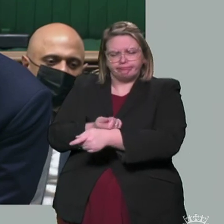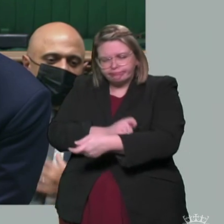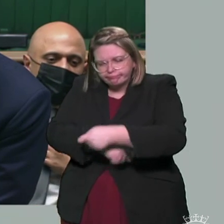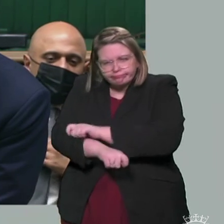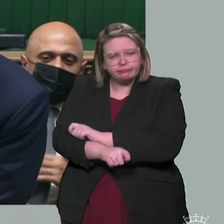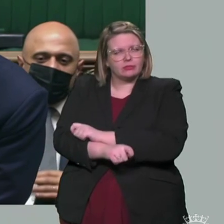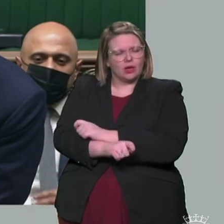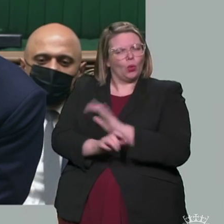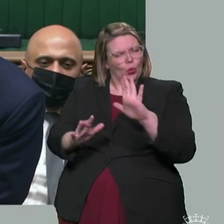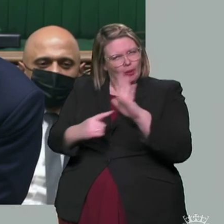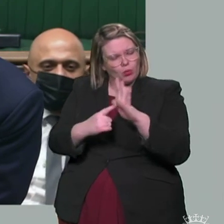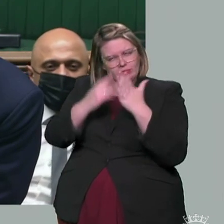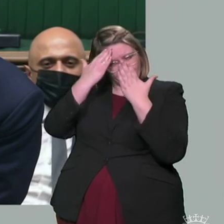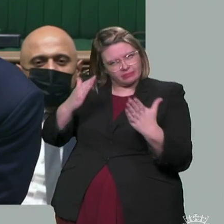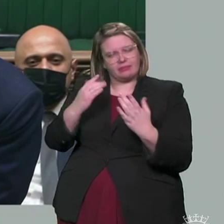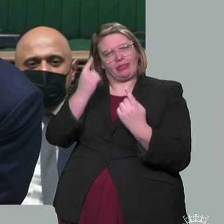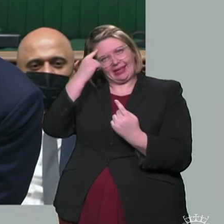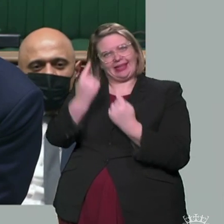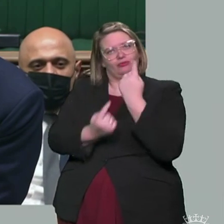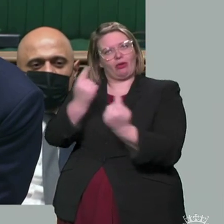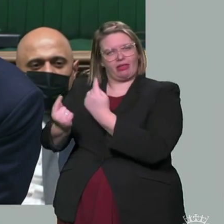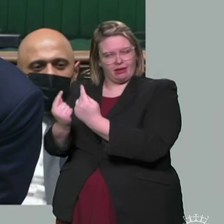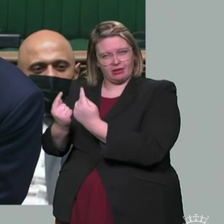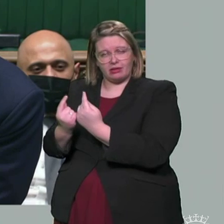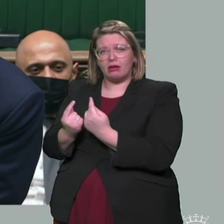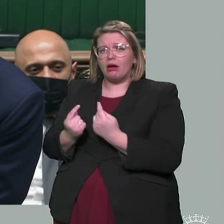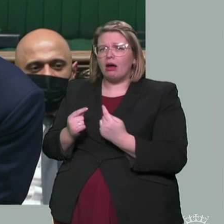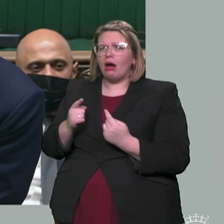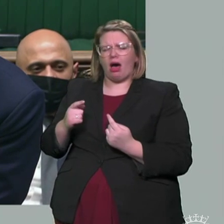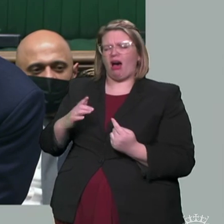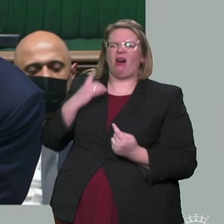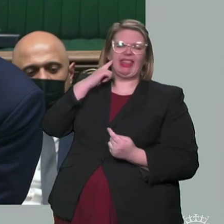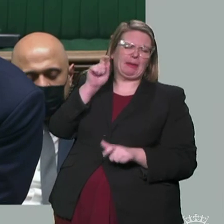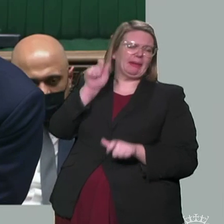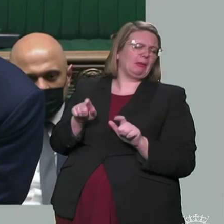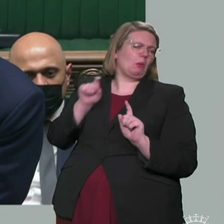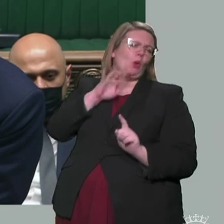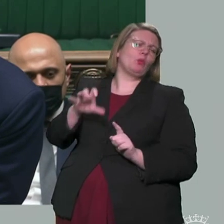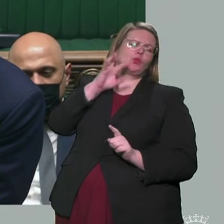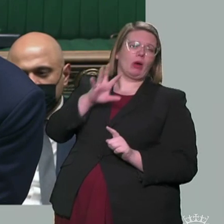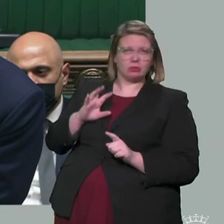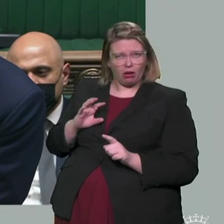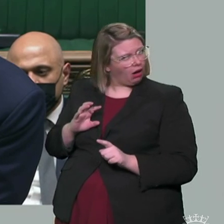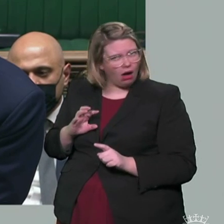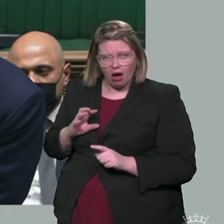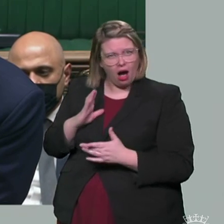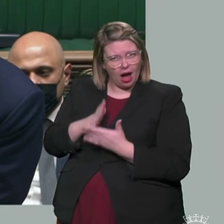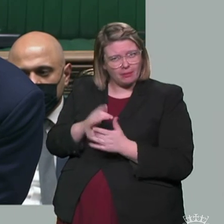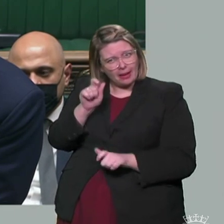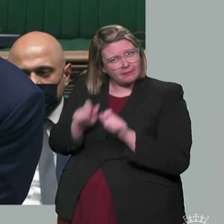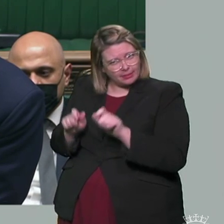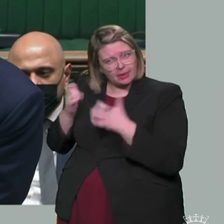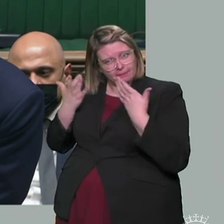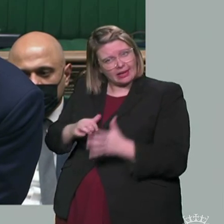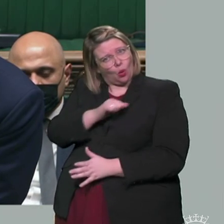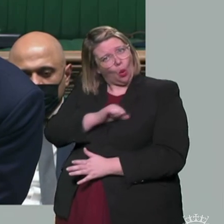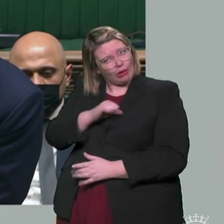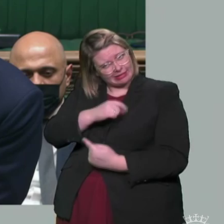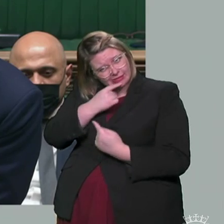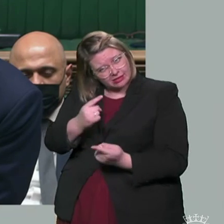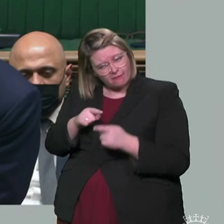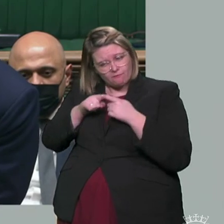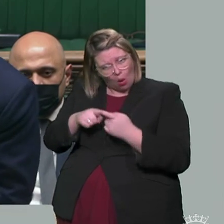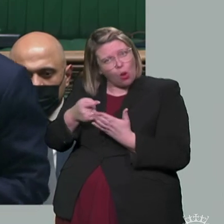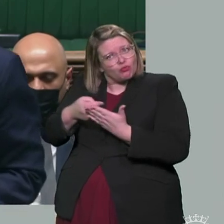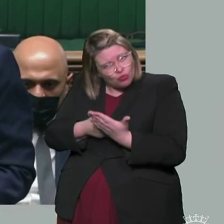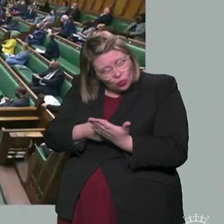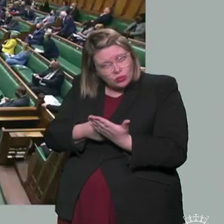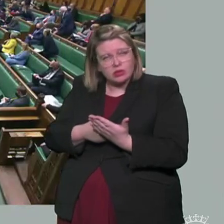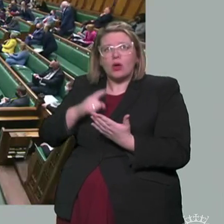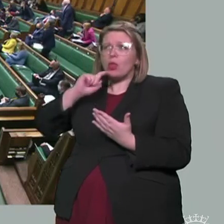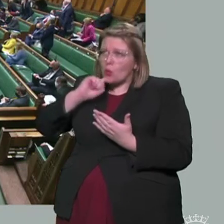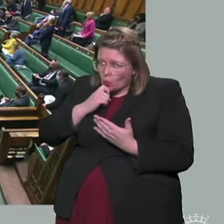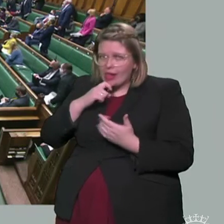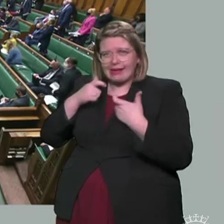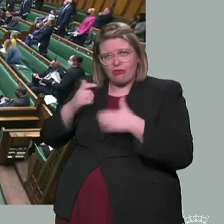Rather than undermining confidence in them, a very high proportion of them continue to do the right thing and I believe always will.